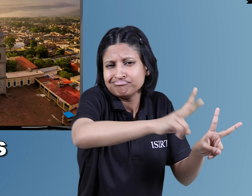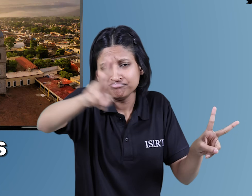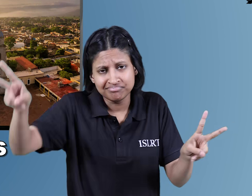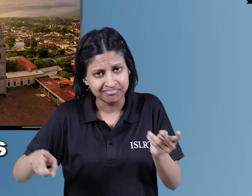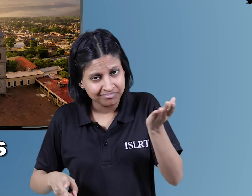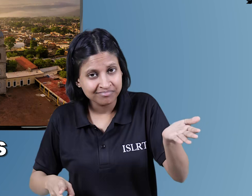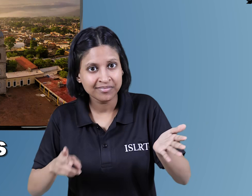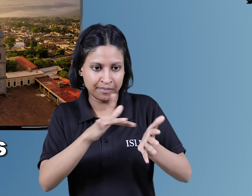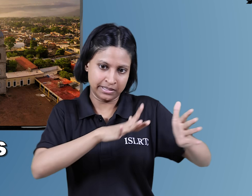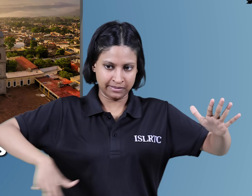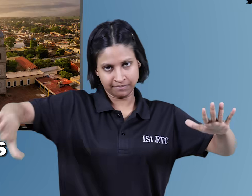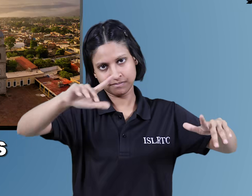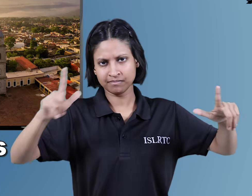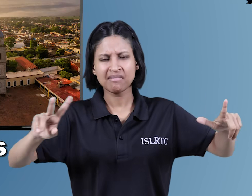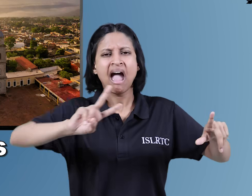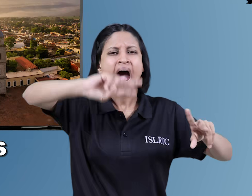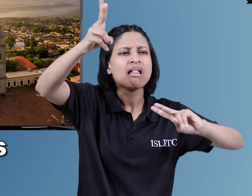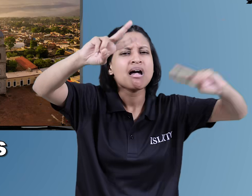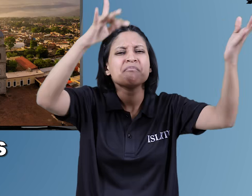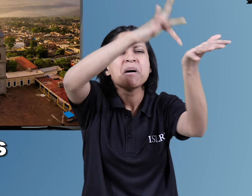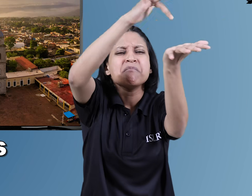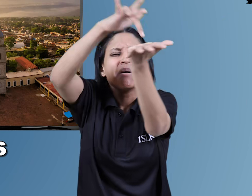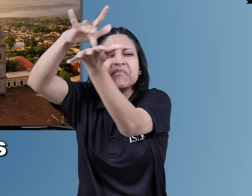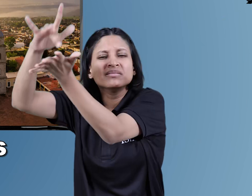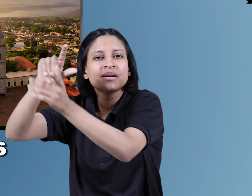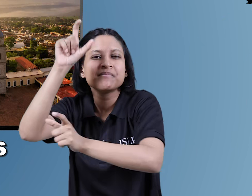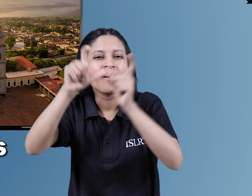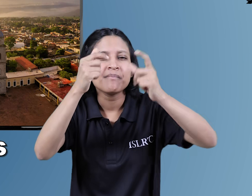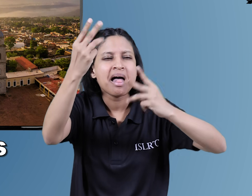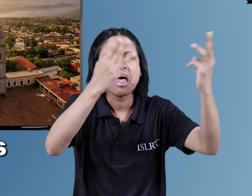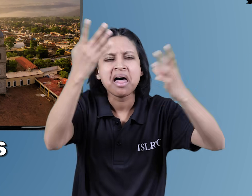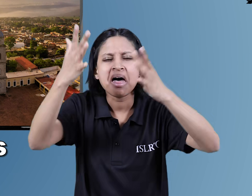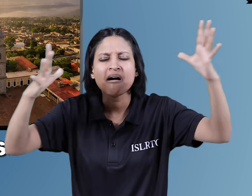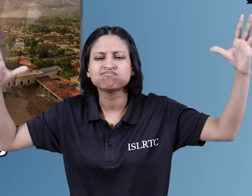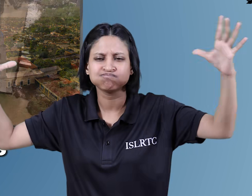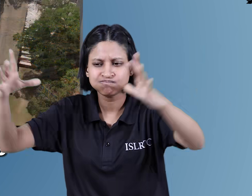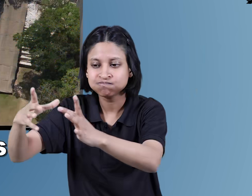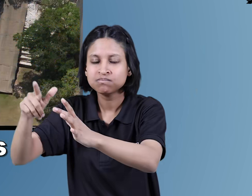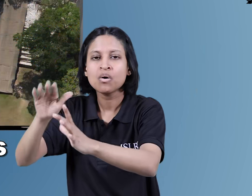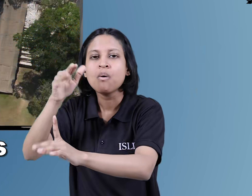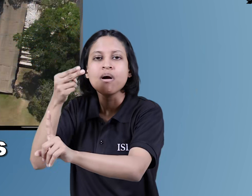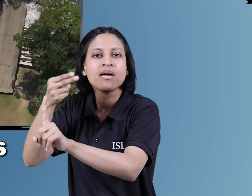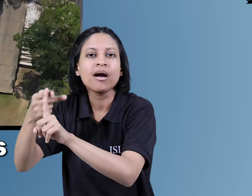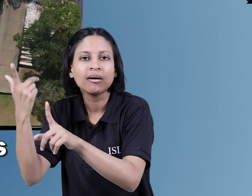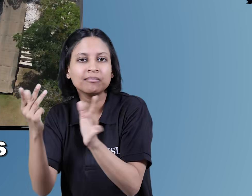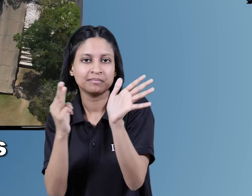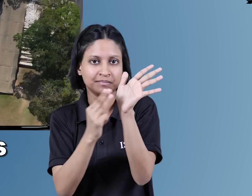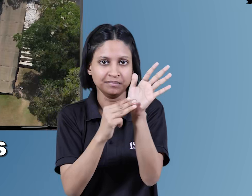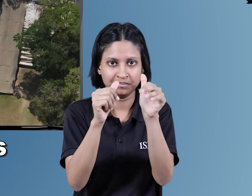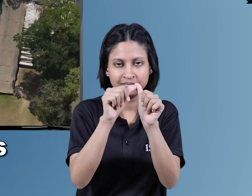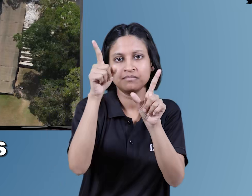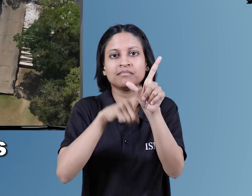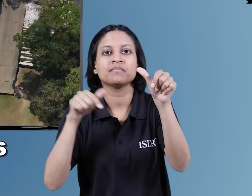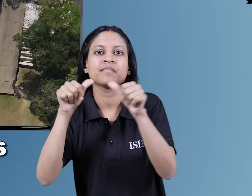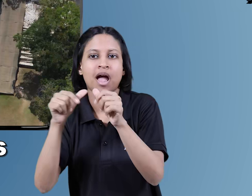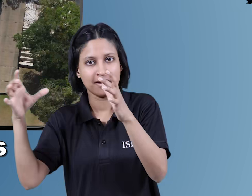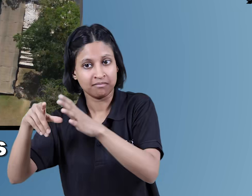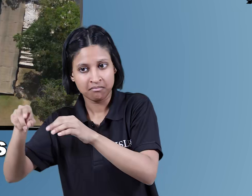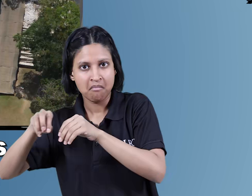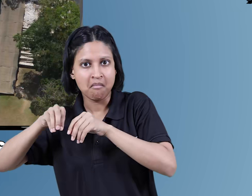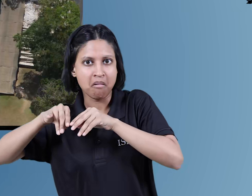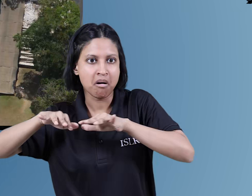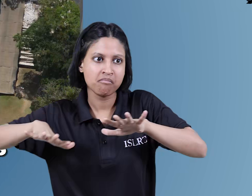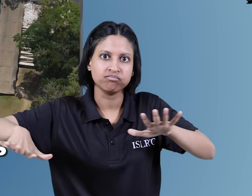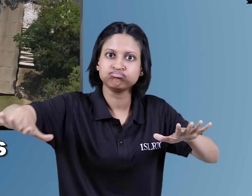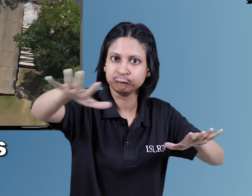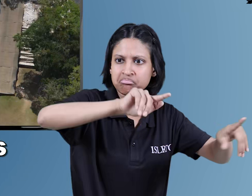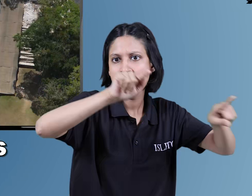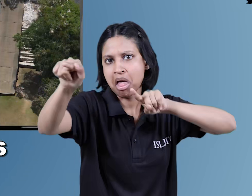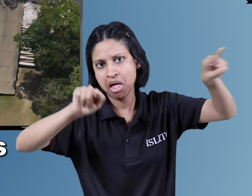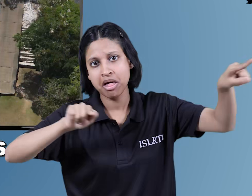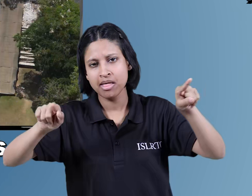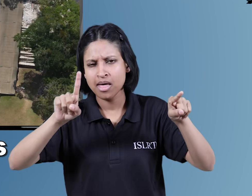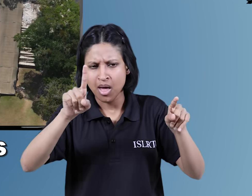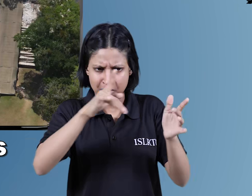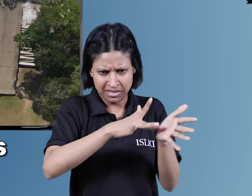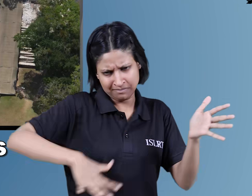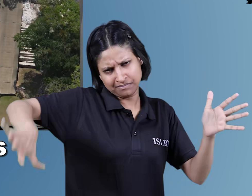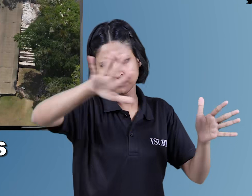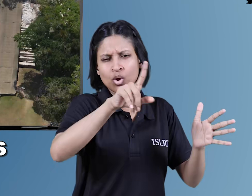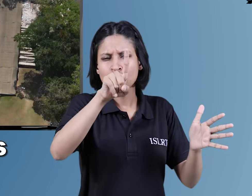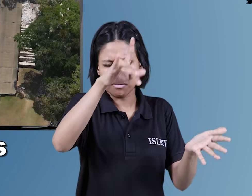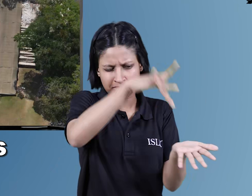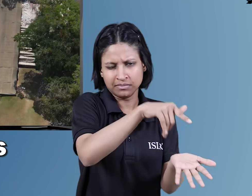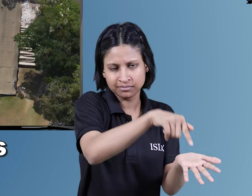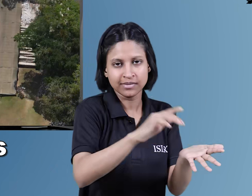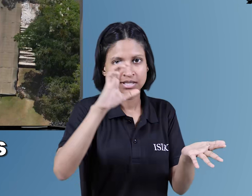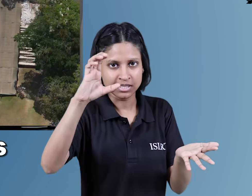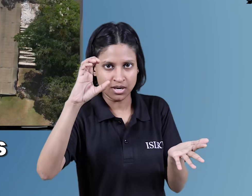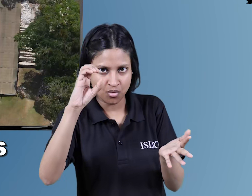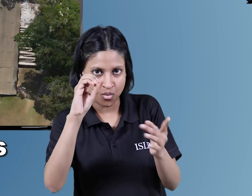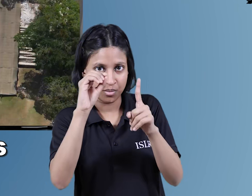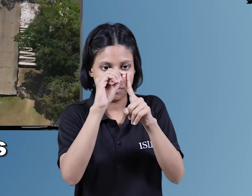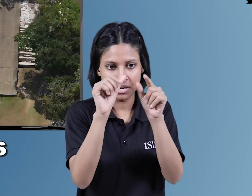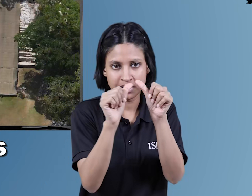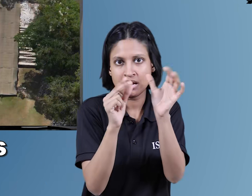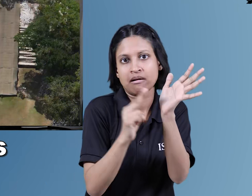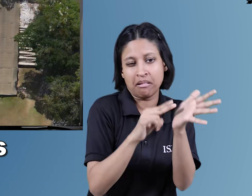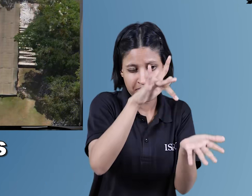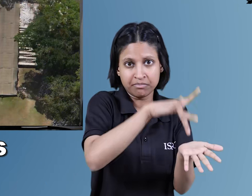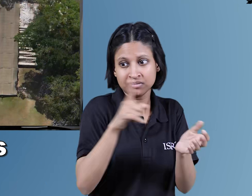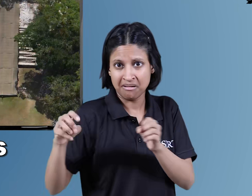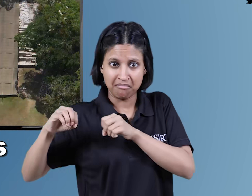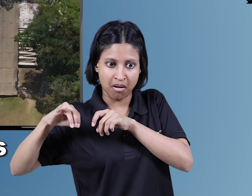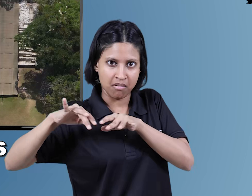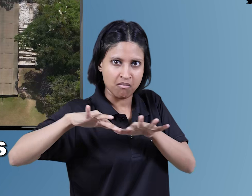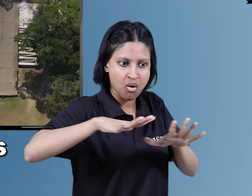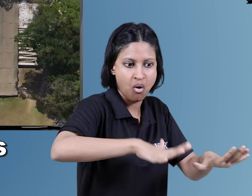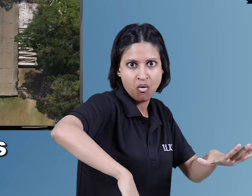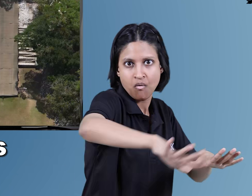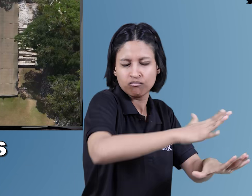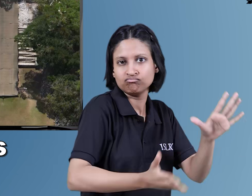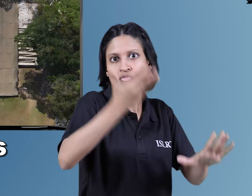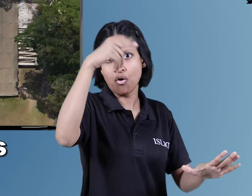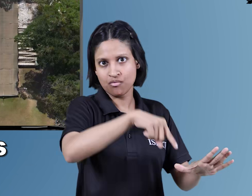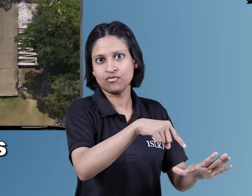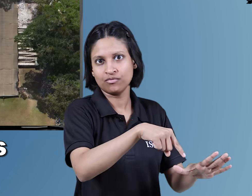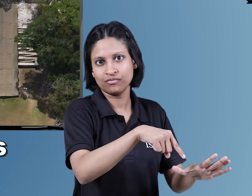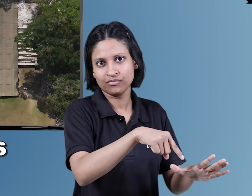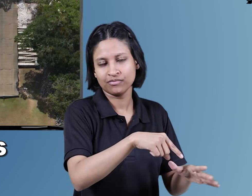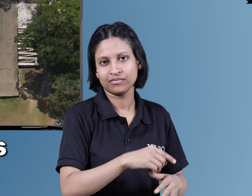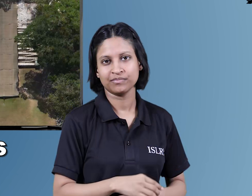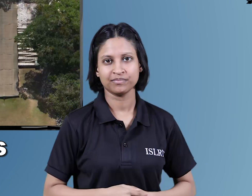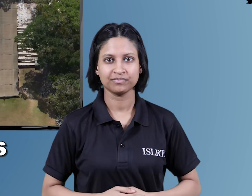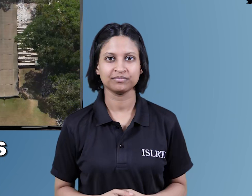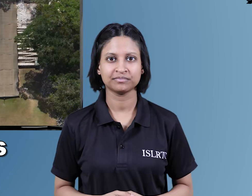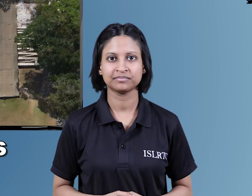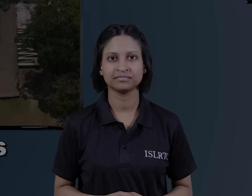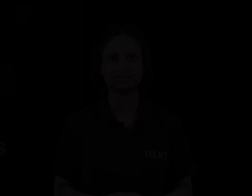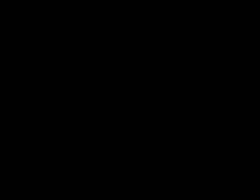ethnic groups. of the ancient Mayan civilization, particularly in the Copan region.